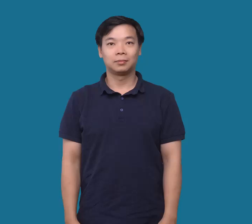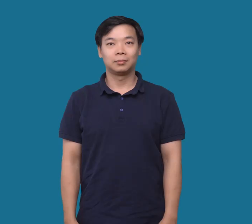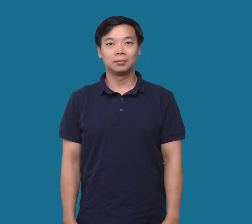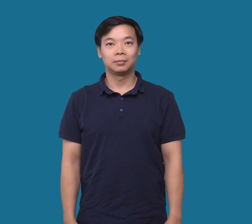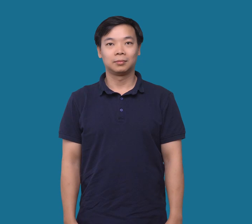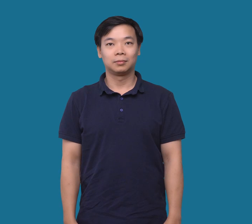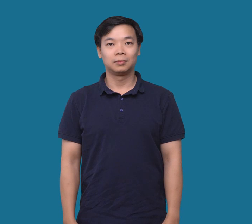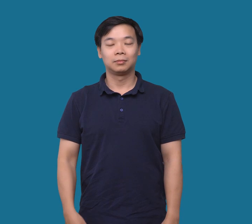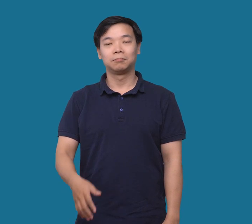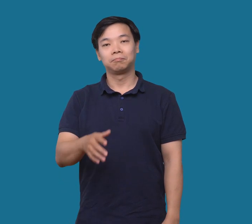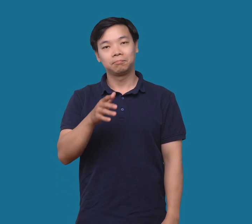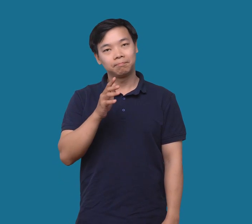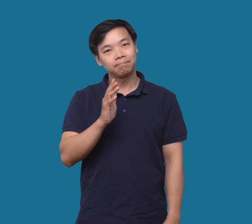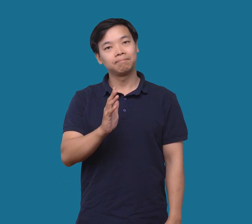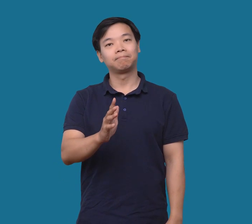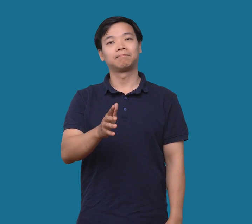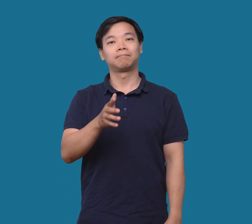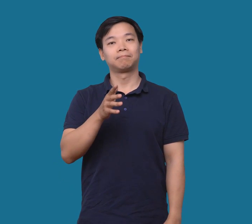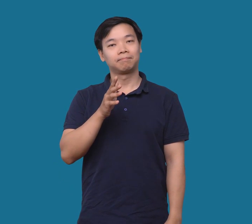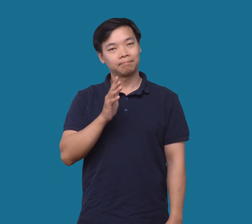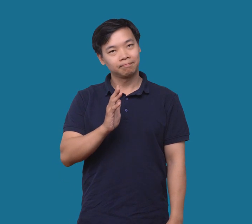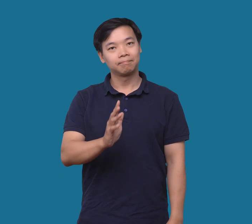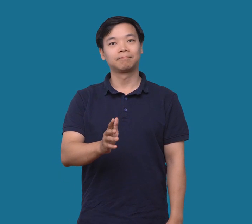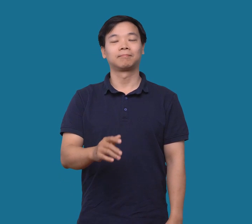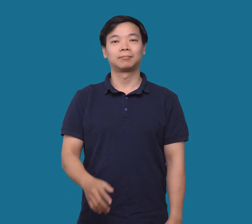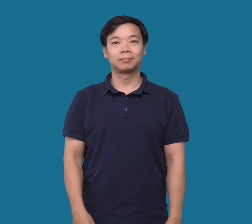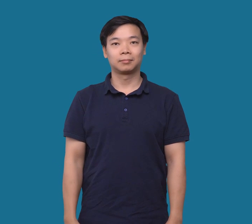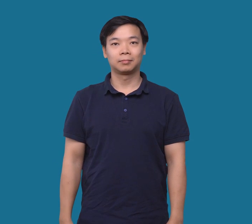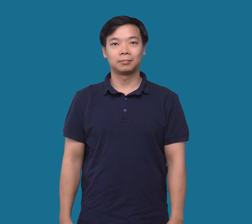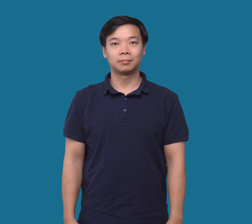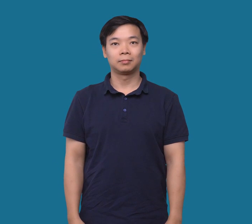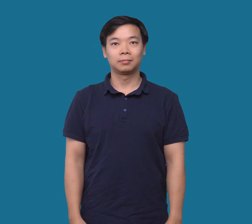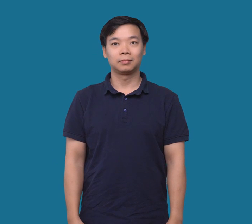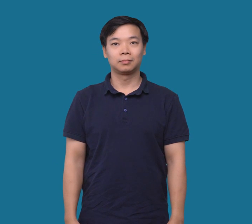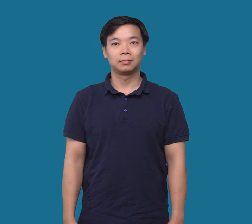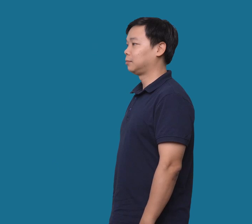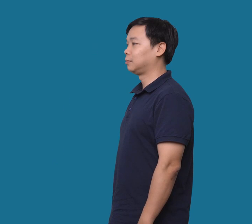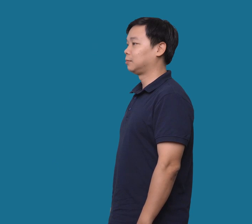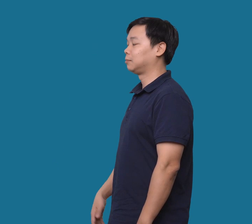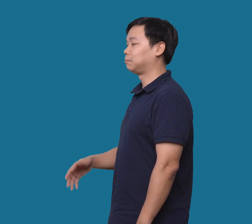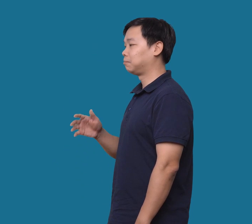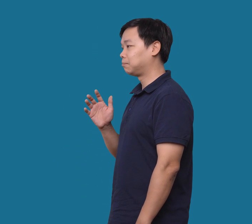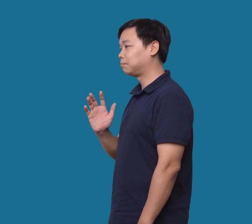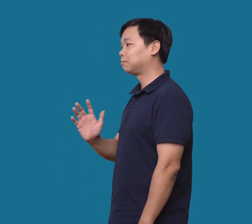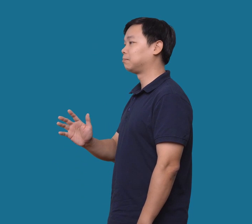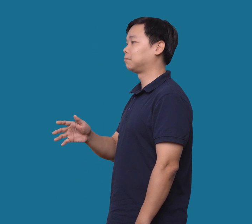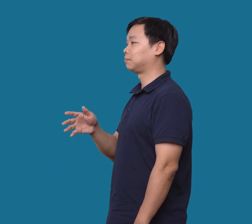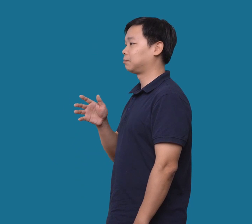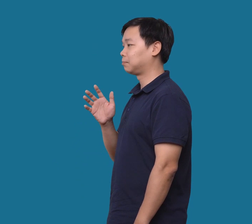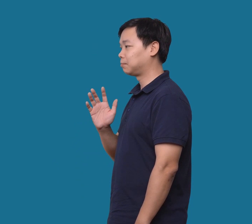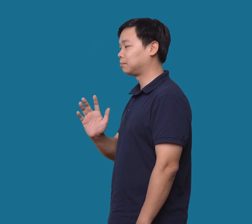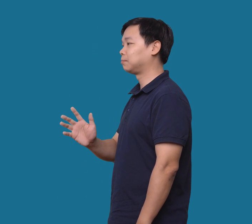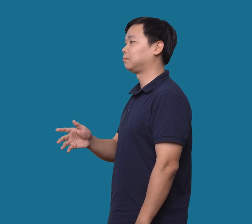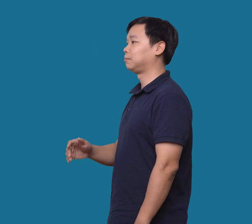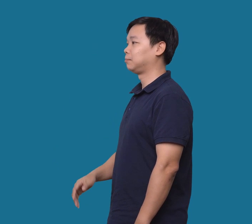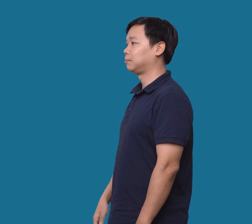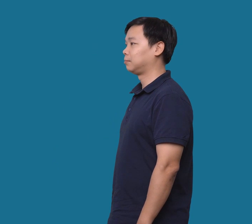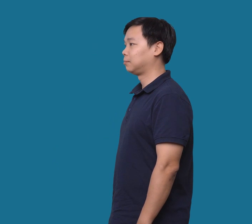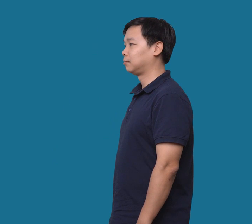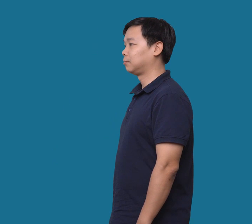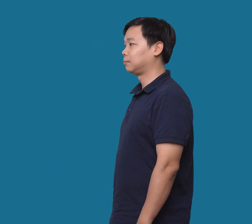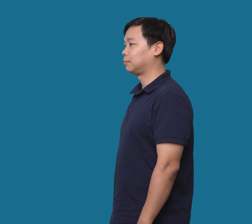ung dung